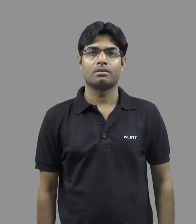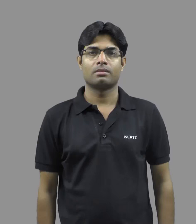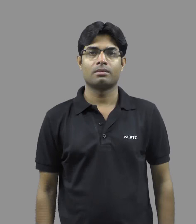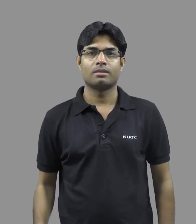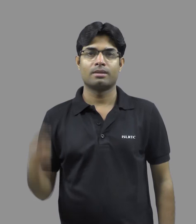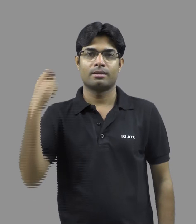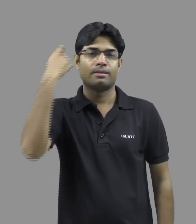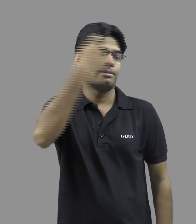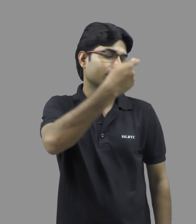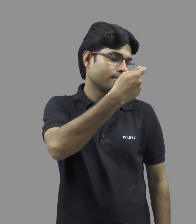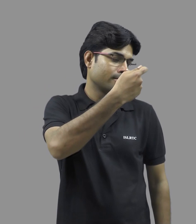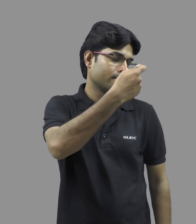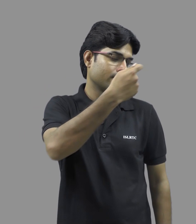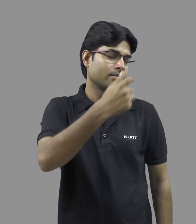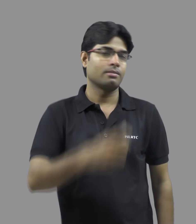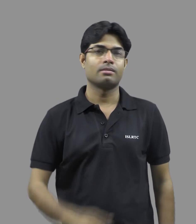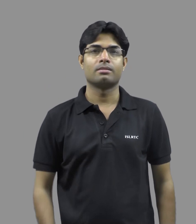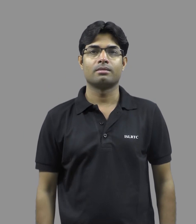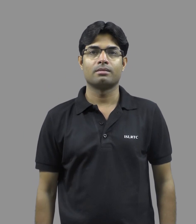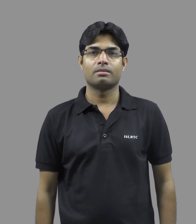Shy